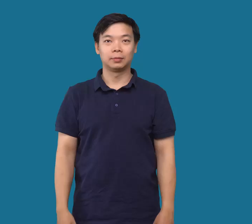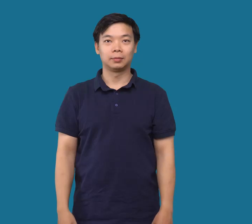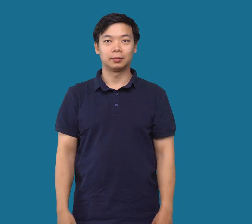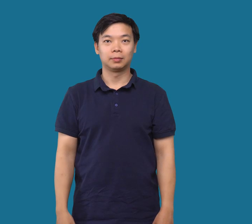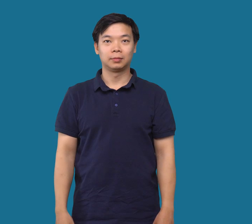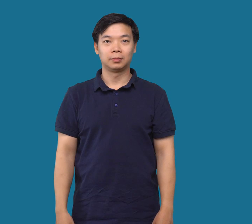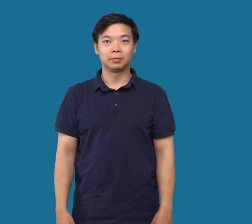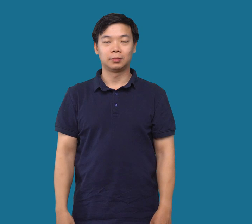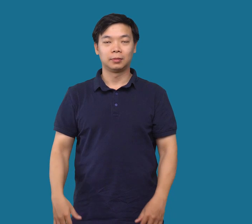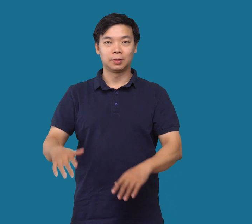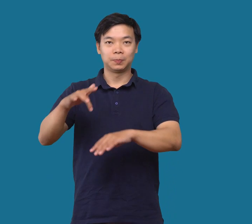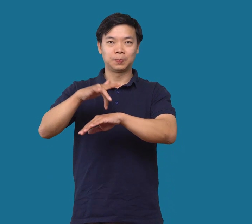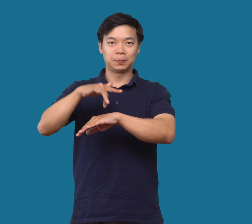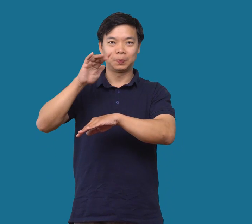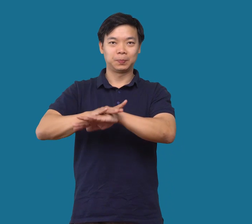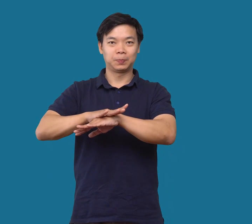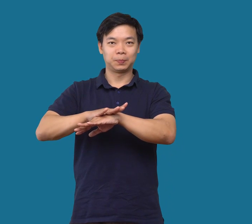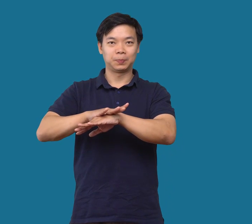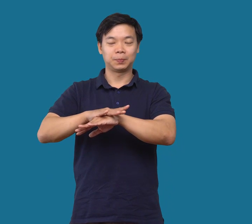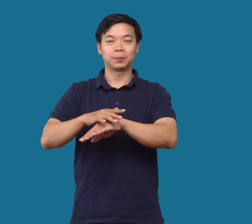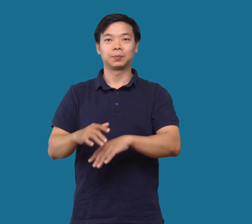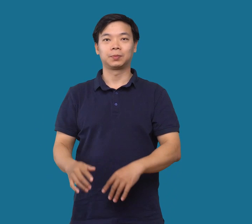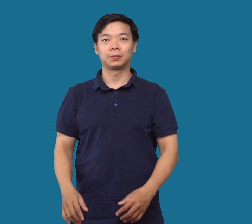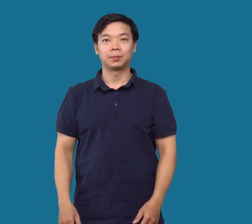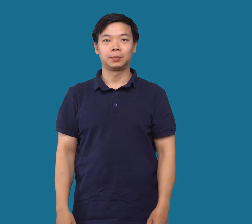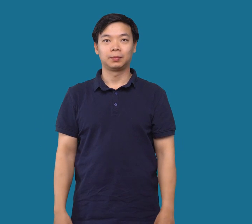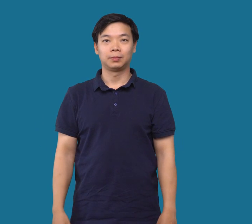con muỗi